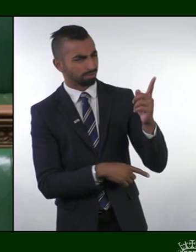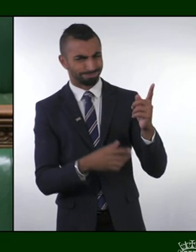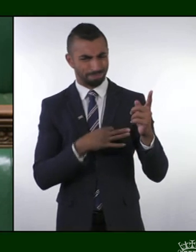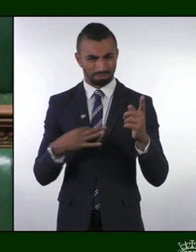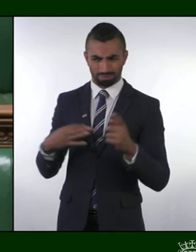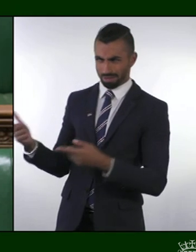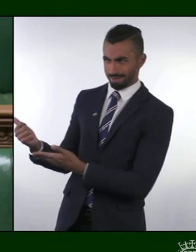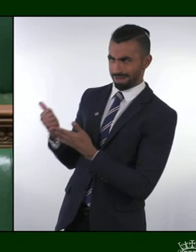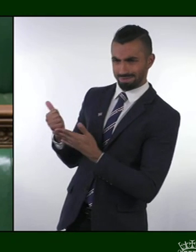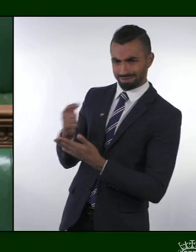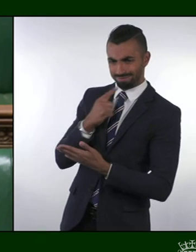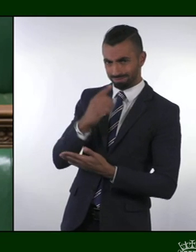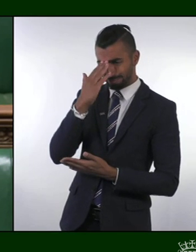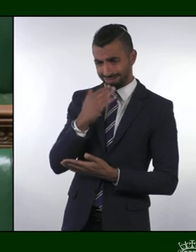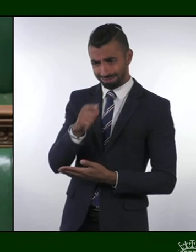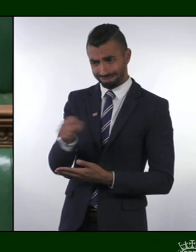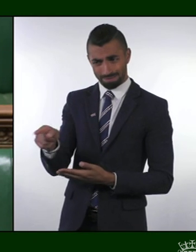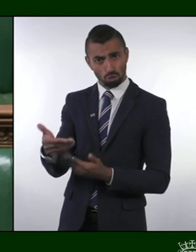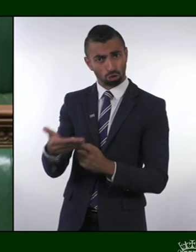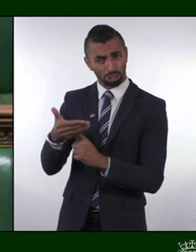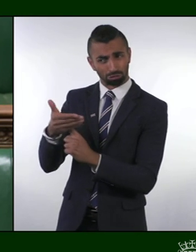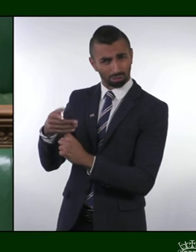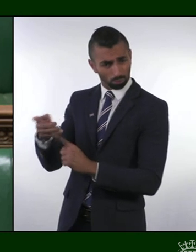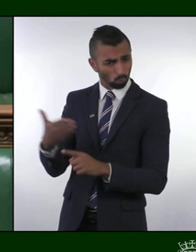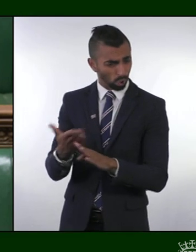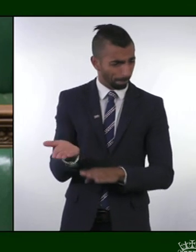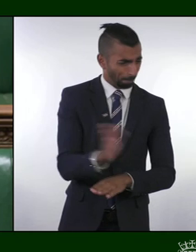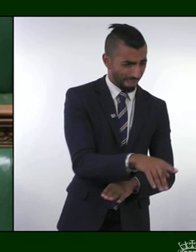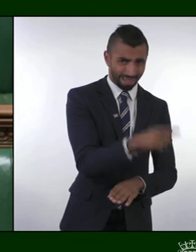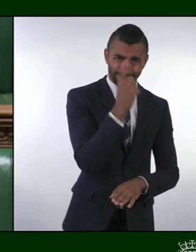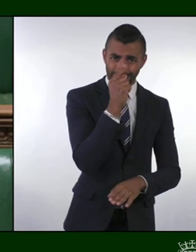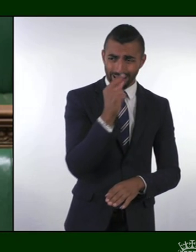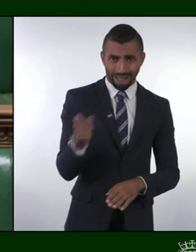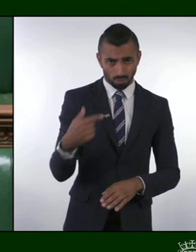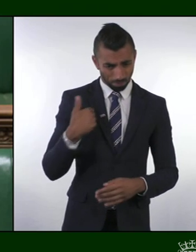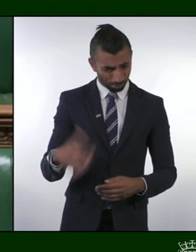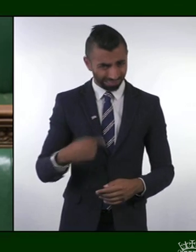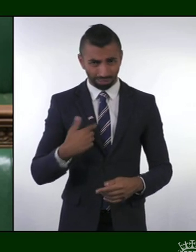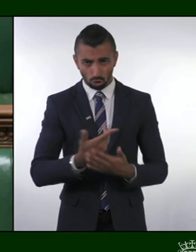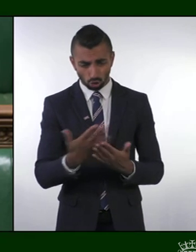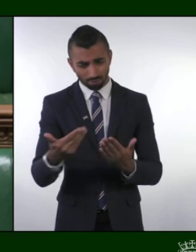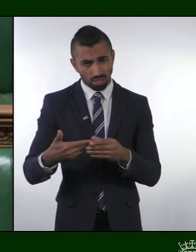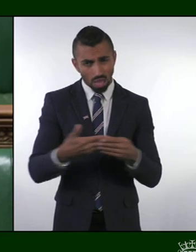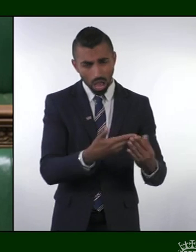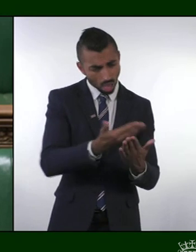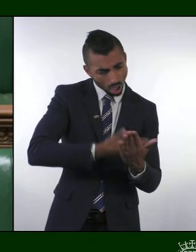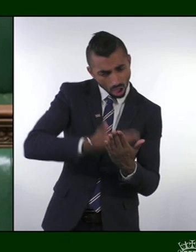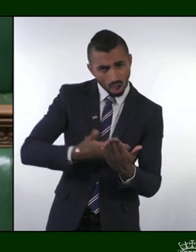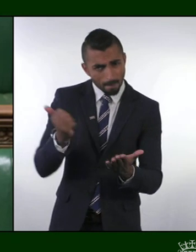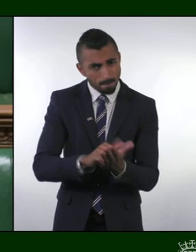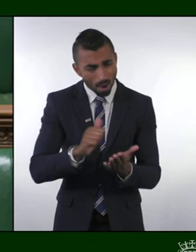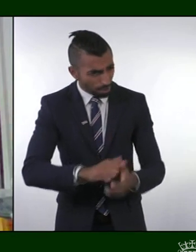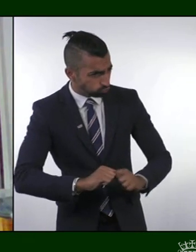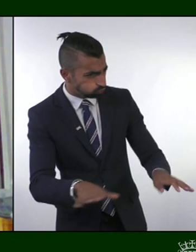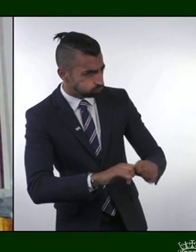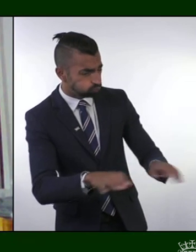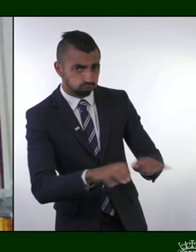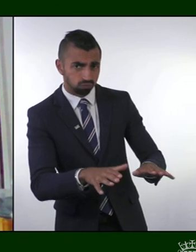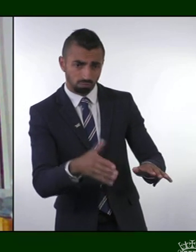That is already clear and has been announced. We have published extensive guidance and guidelines for workplaces to make them safe, so people can take comfort from that.